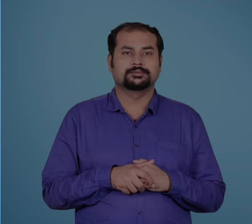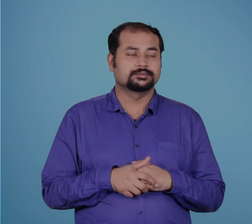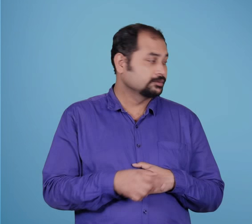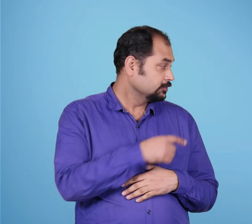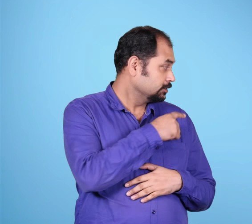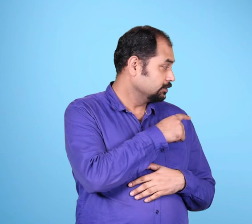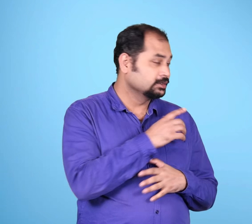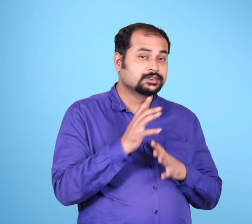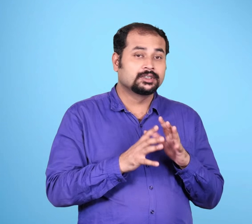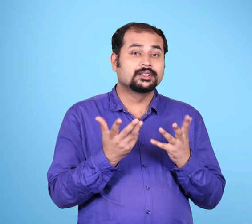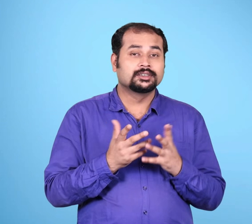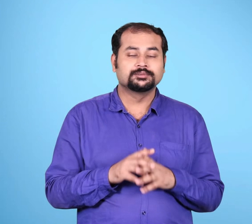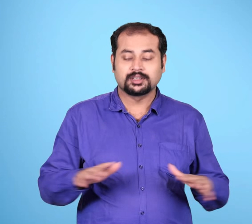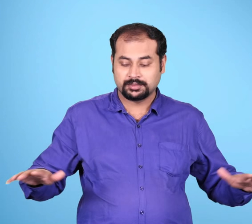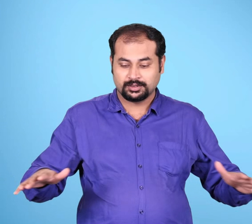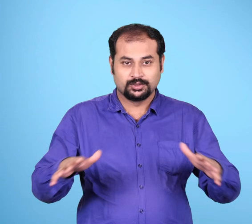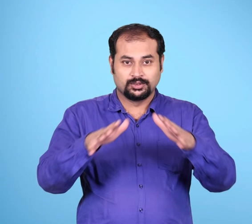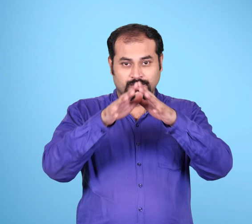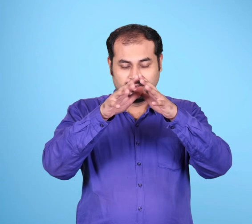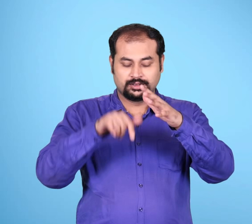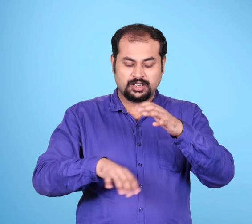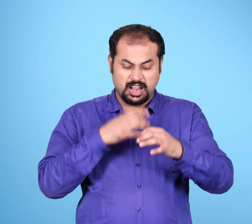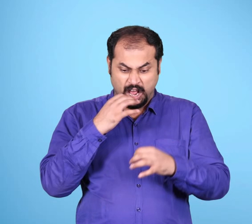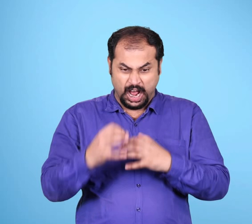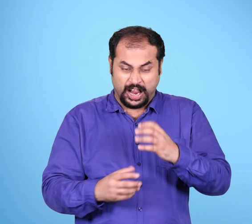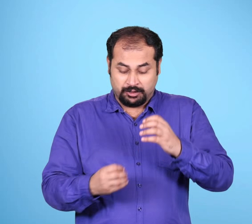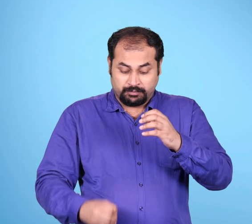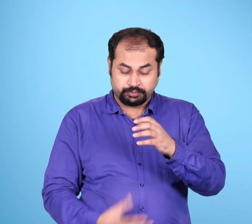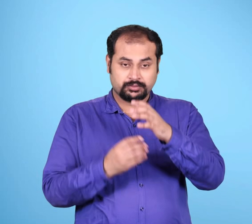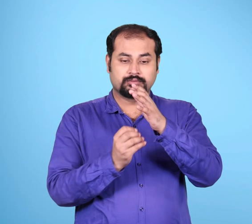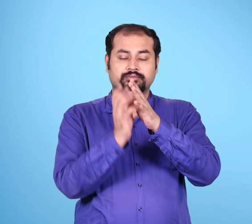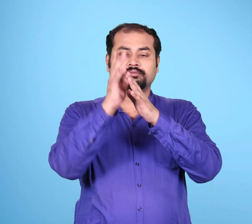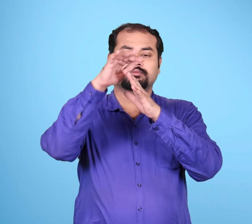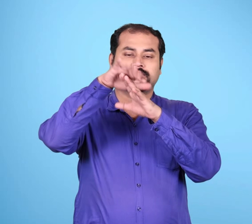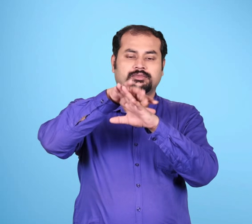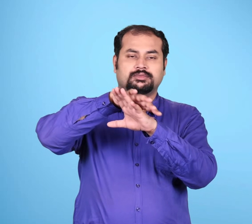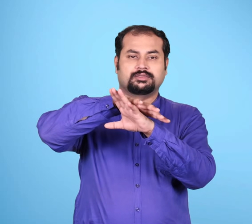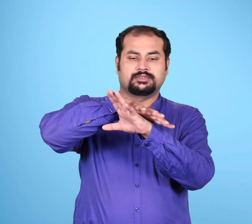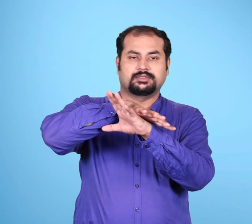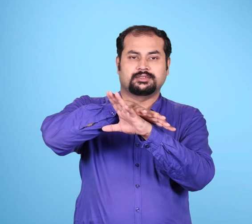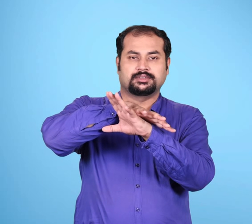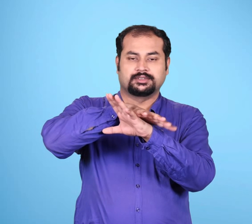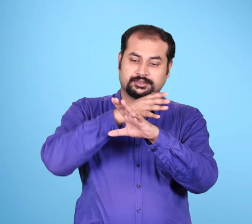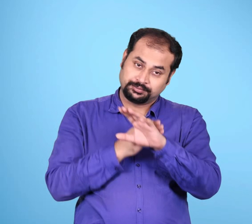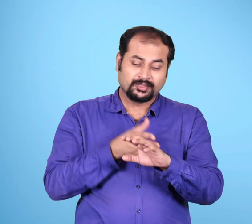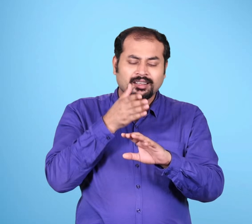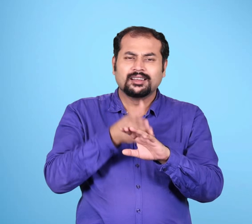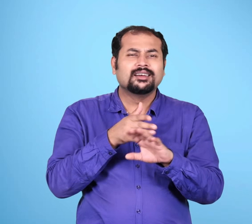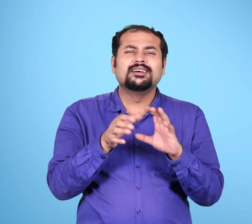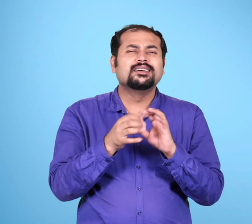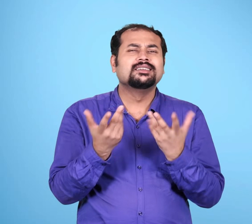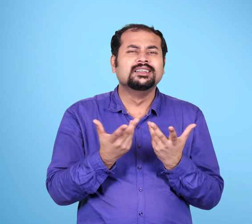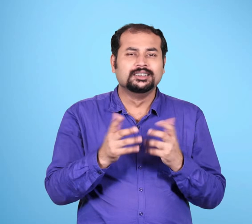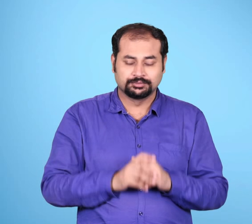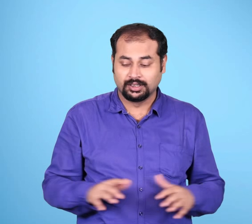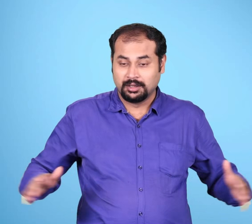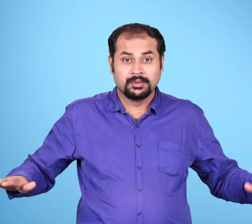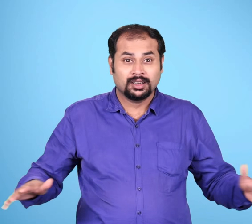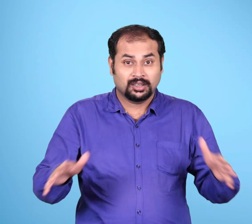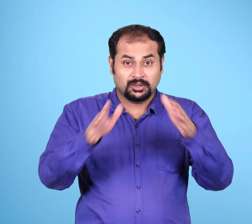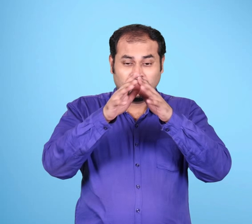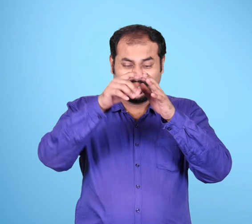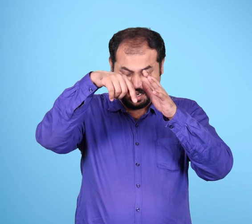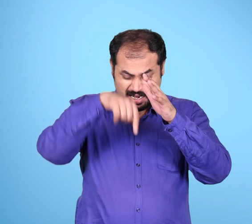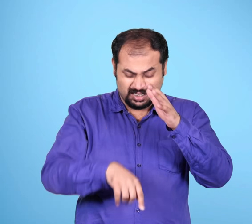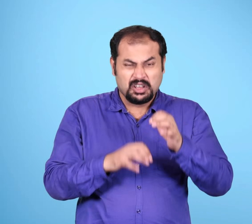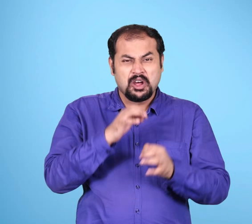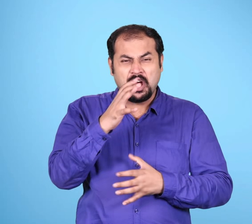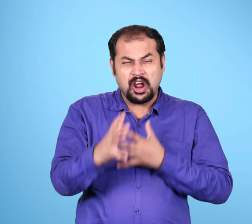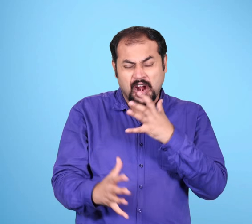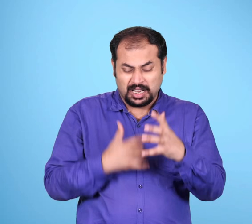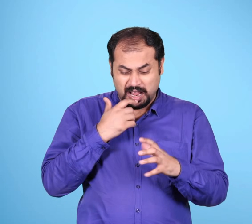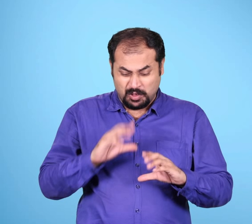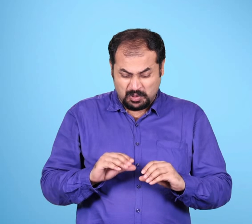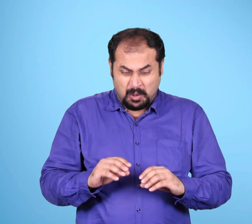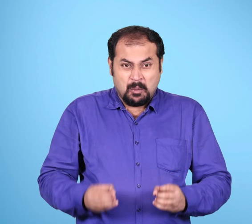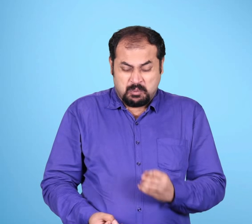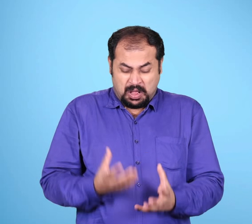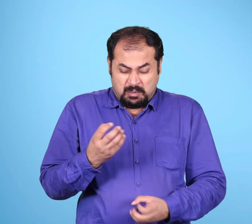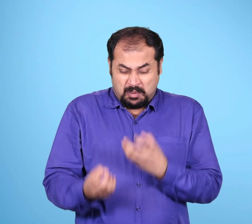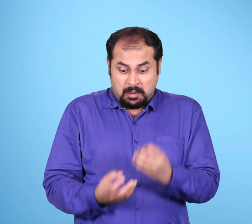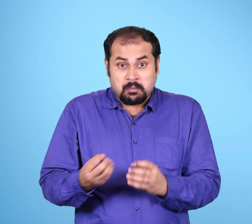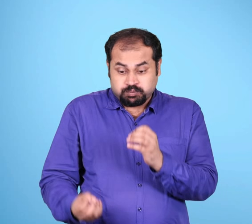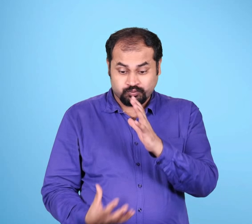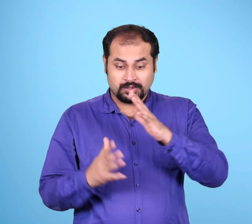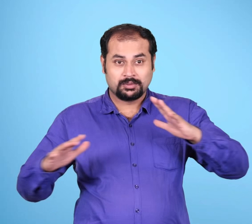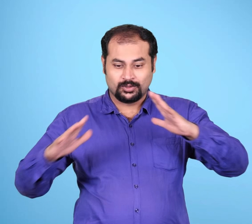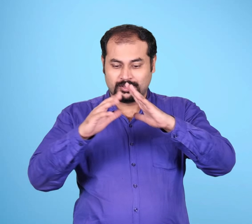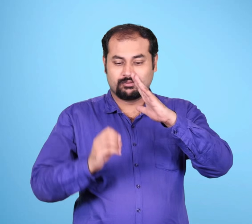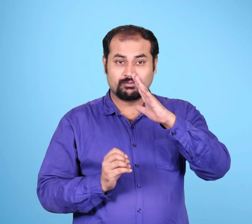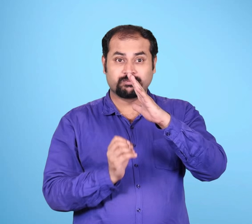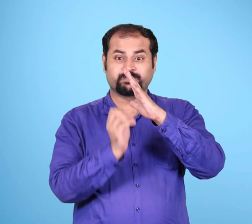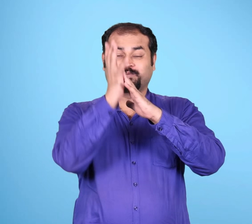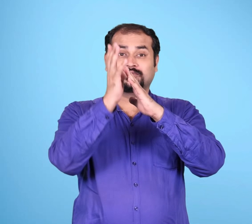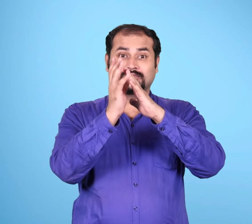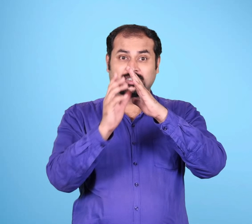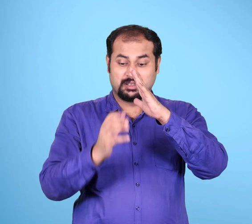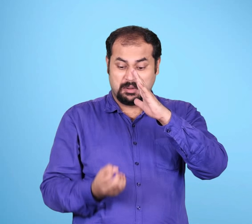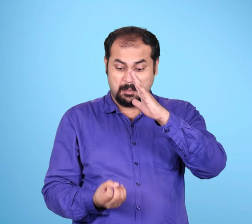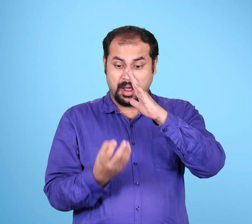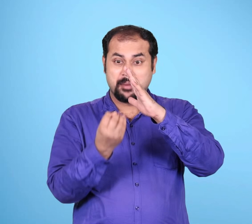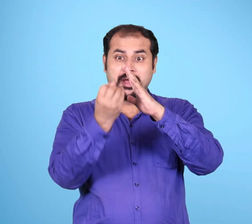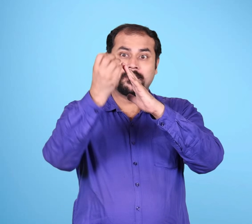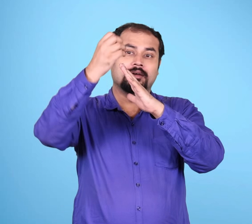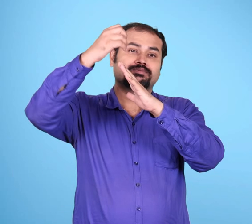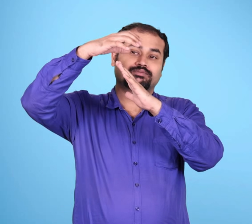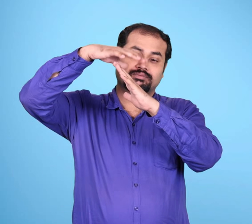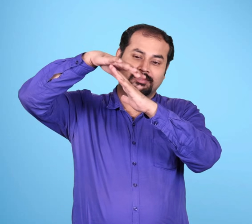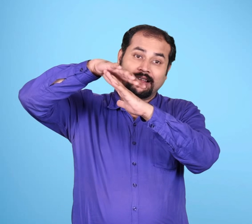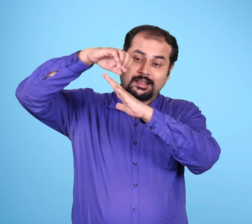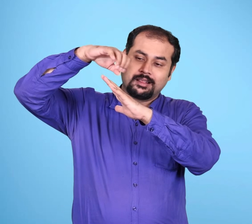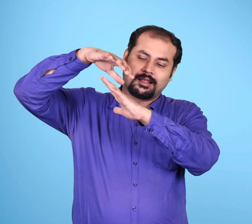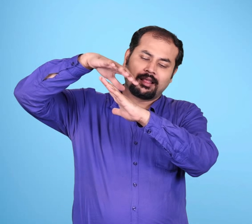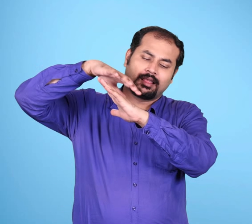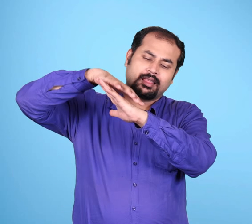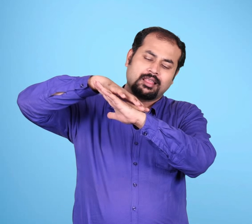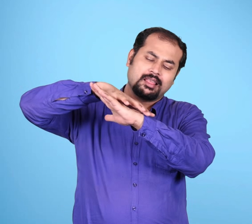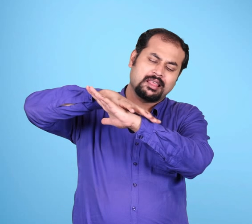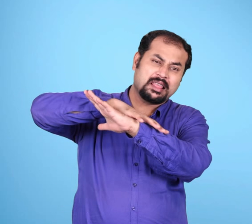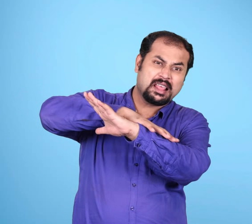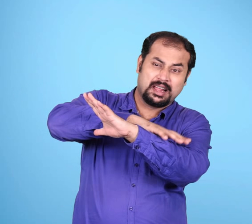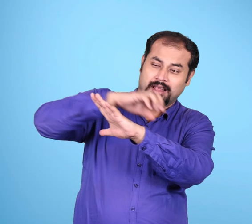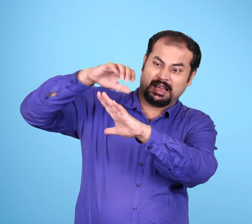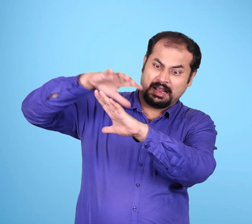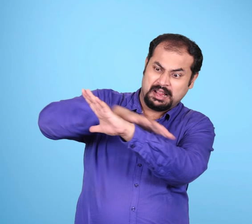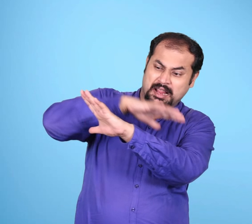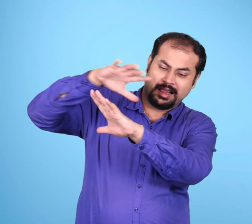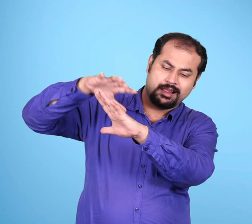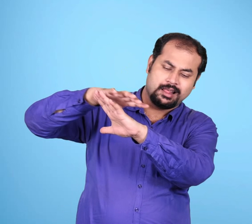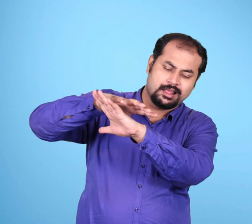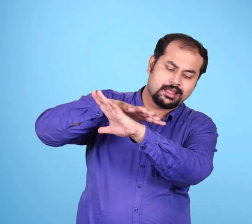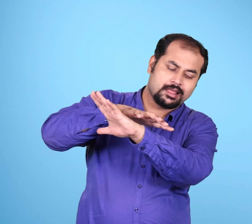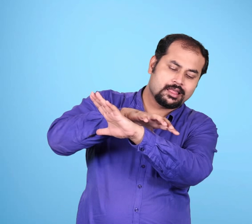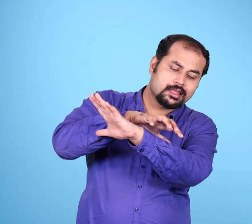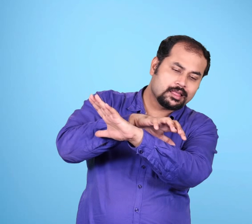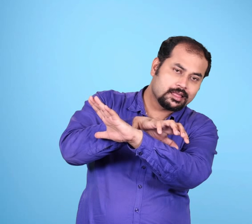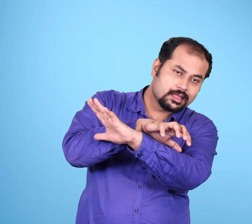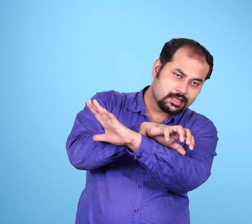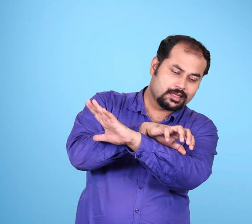This sign means lava. It is the boiling hot rock-material in molten form that comes out from the interior of the earth to its surface through a volcano or fissure. When this molten lava comes on the earth’s surface, it rapidly cools